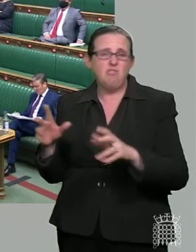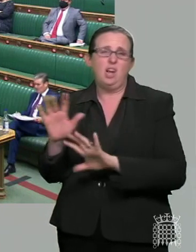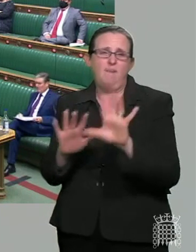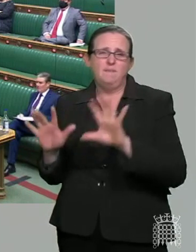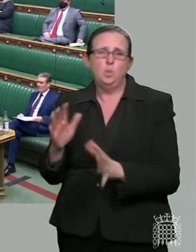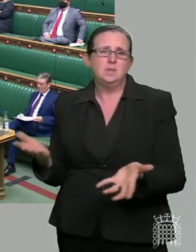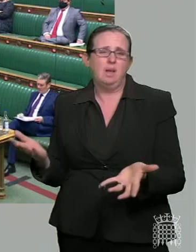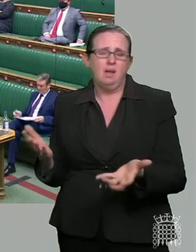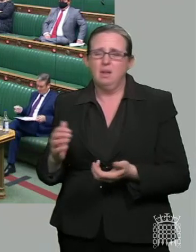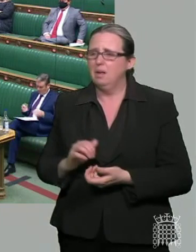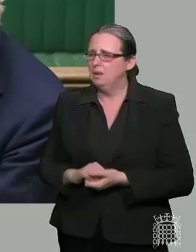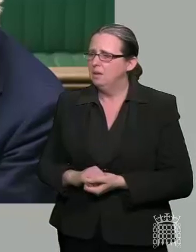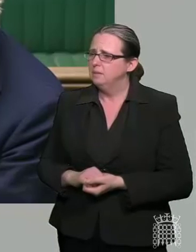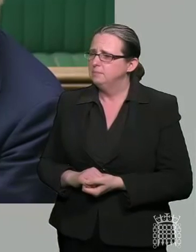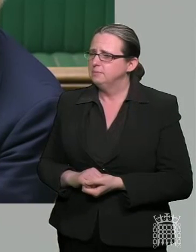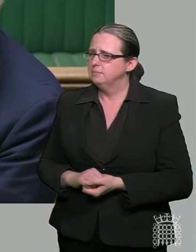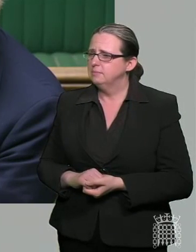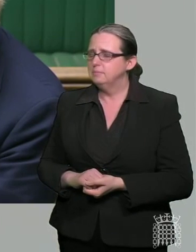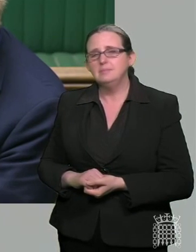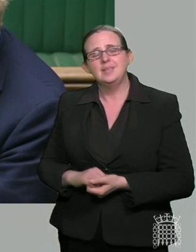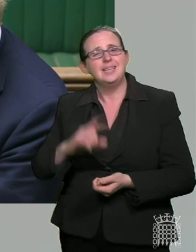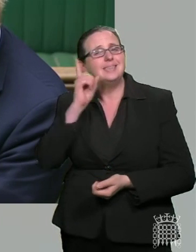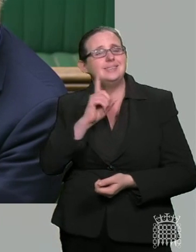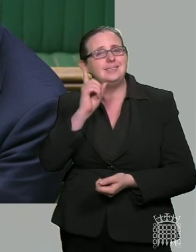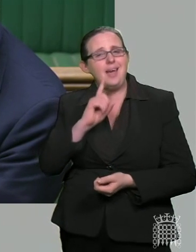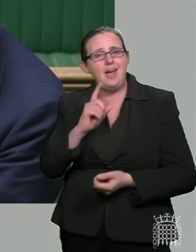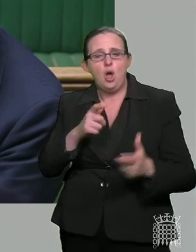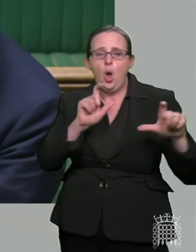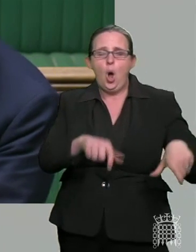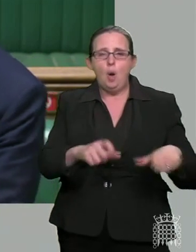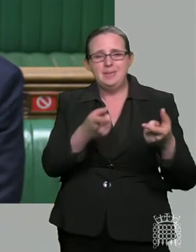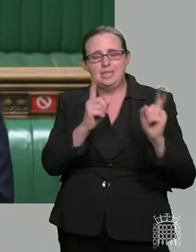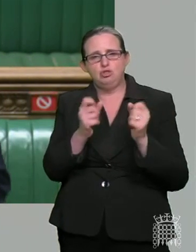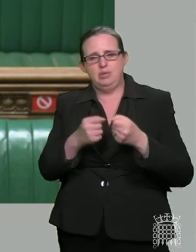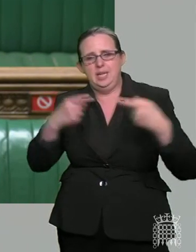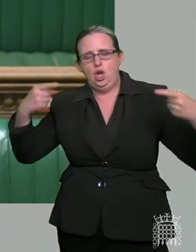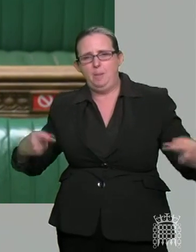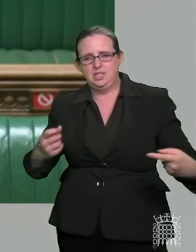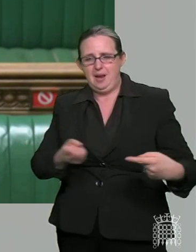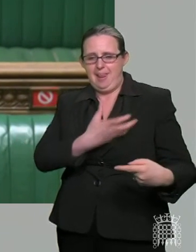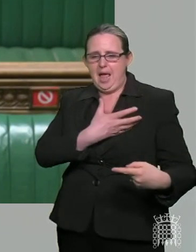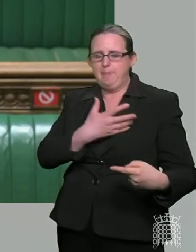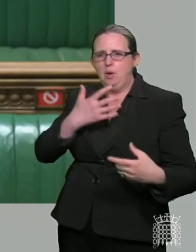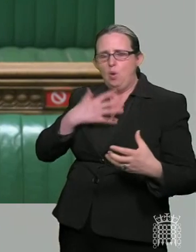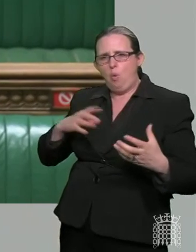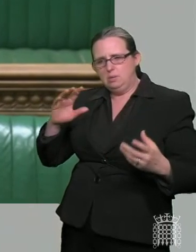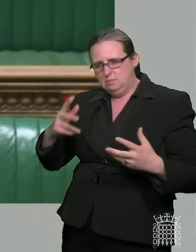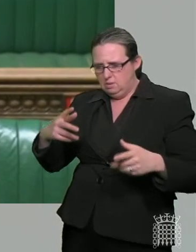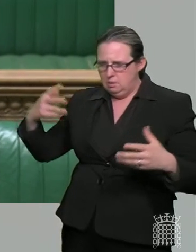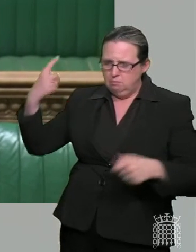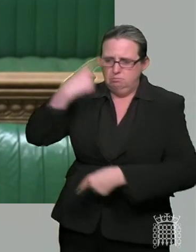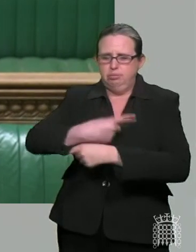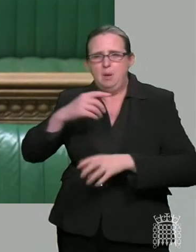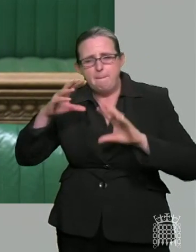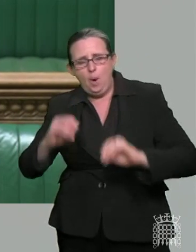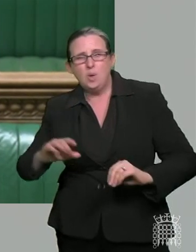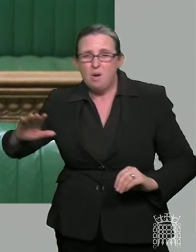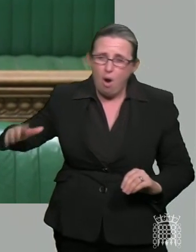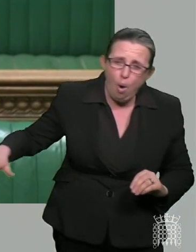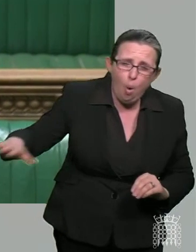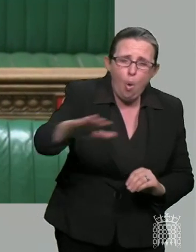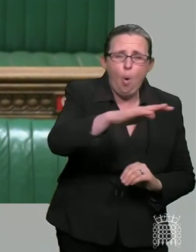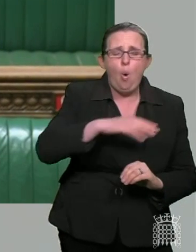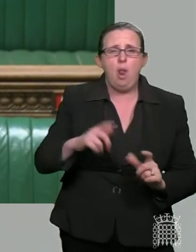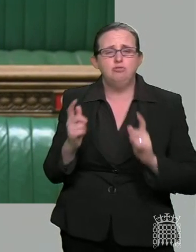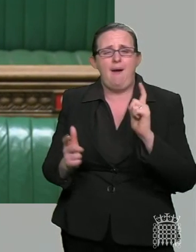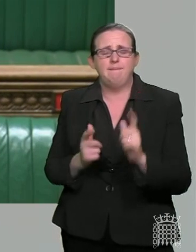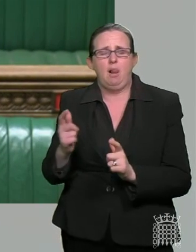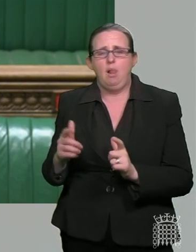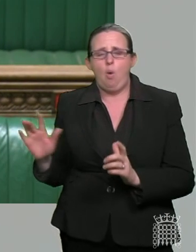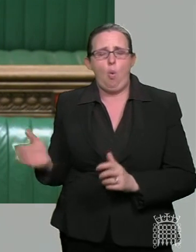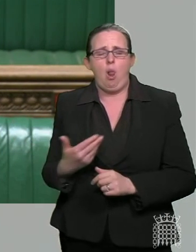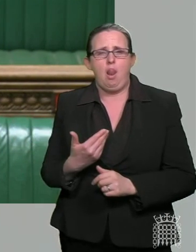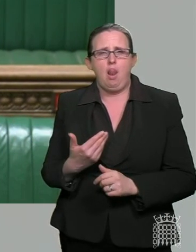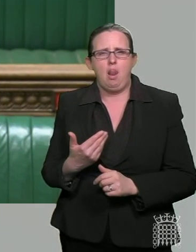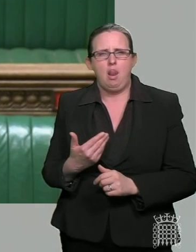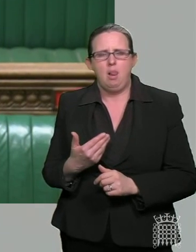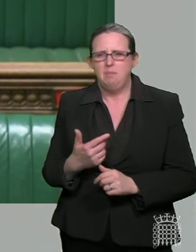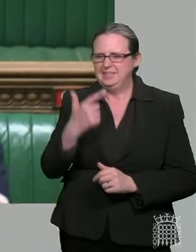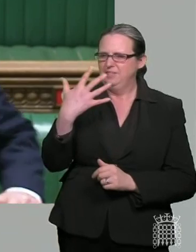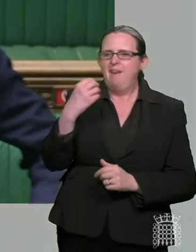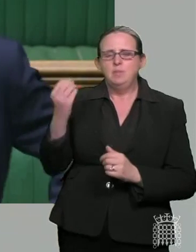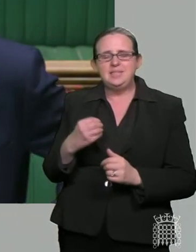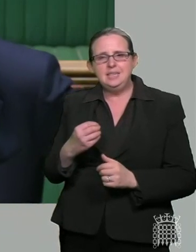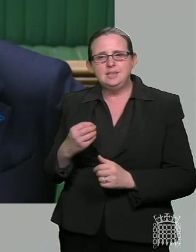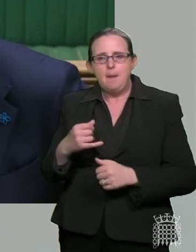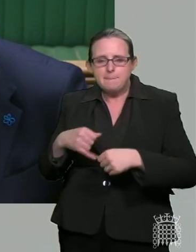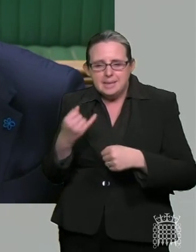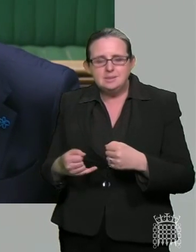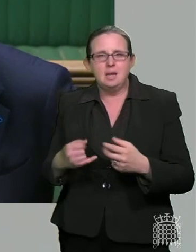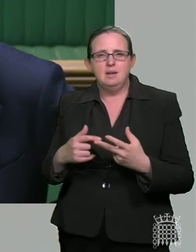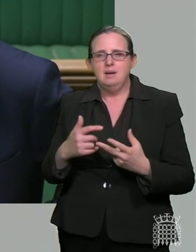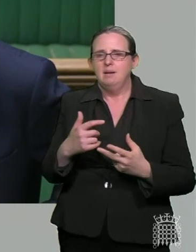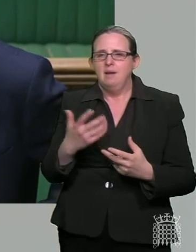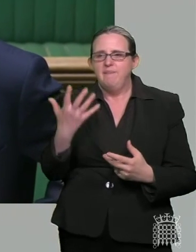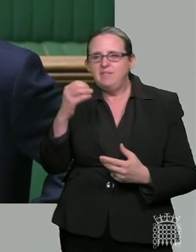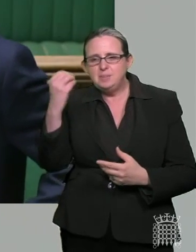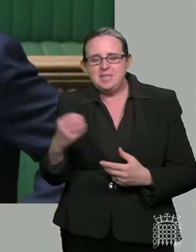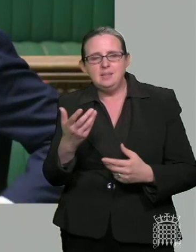Last night, I think, the shadow Home Secretary said that Labour wanted to cut this country off from the rest of the world—to pause all travel, even though 75% of our medicines and 50% of our food actually come from abroad.